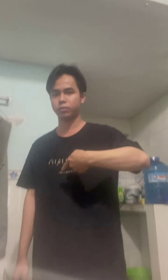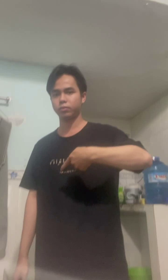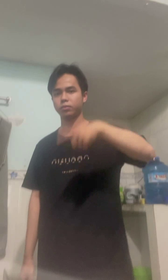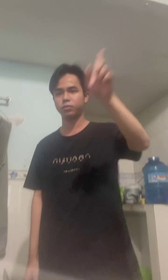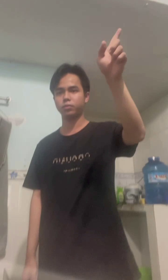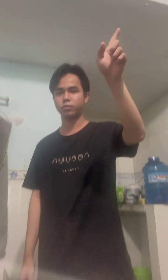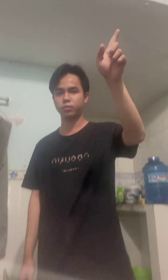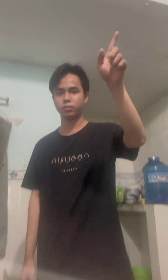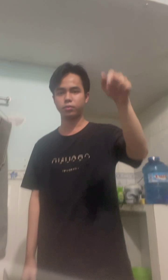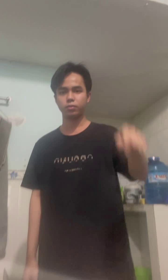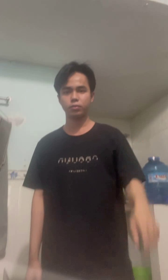di